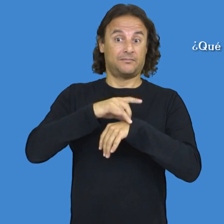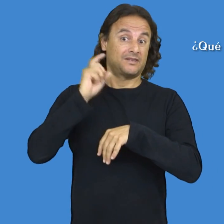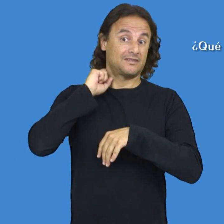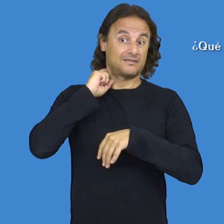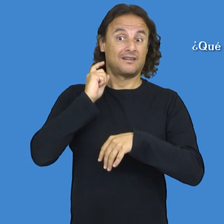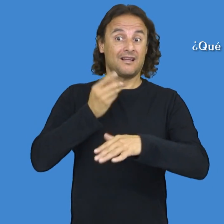meningitis